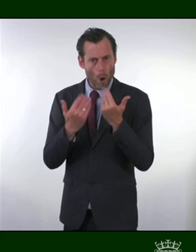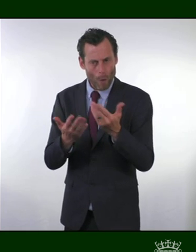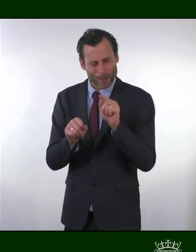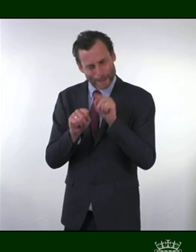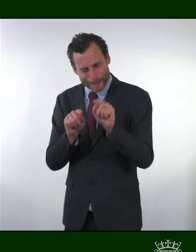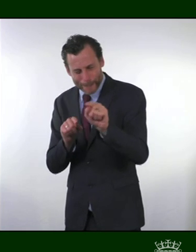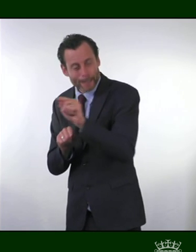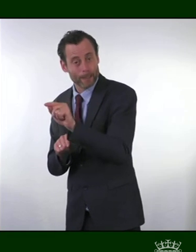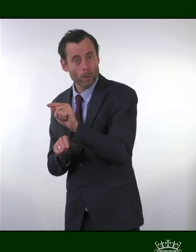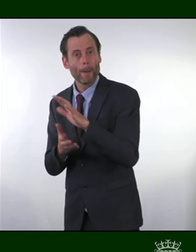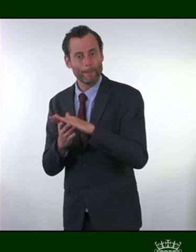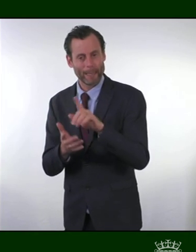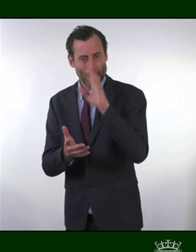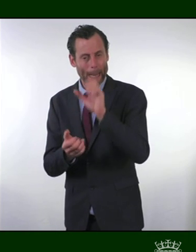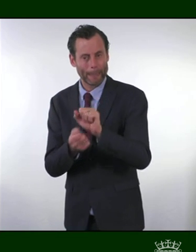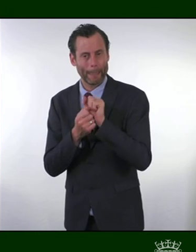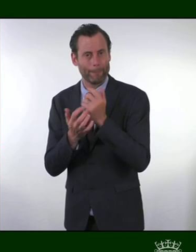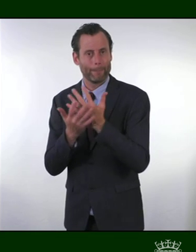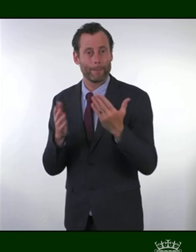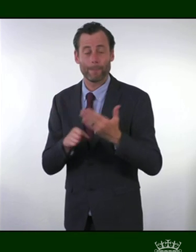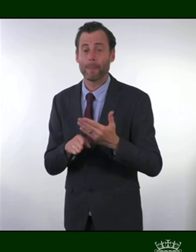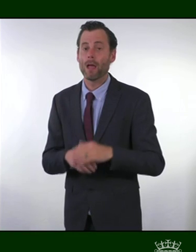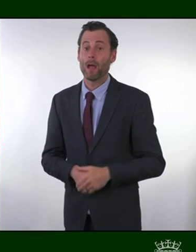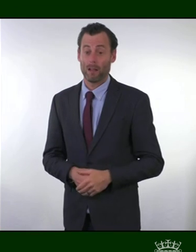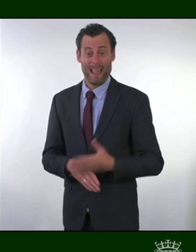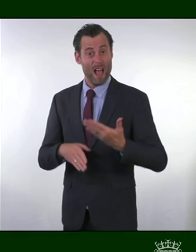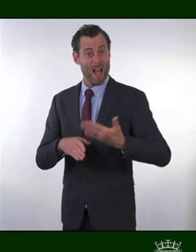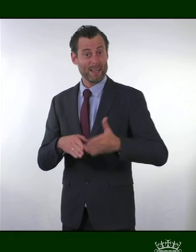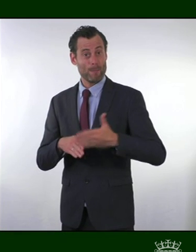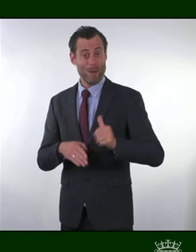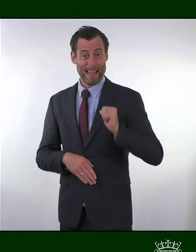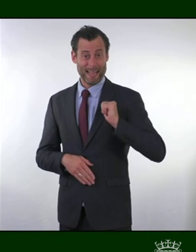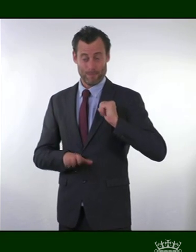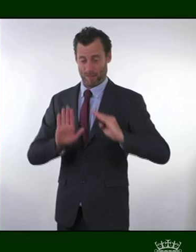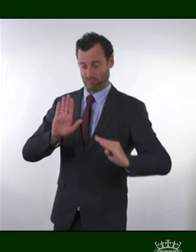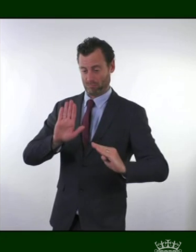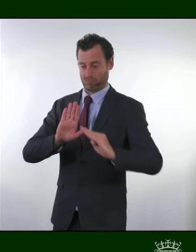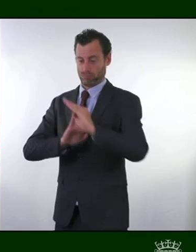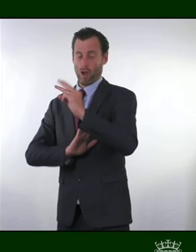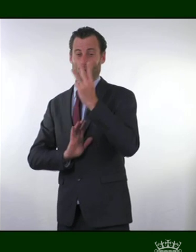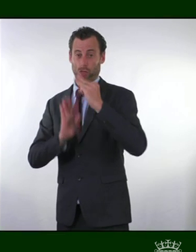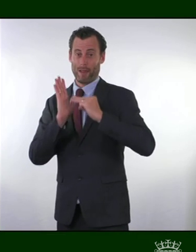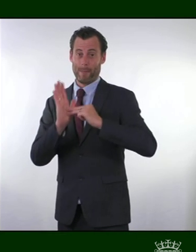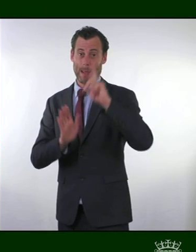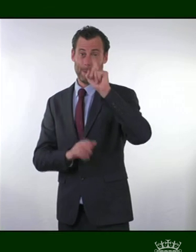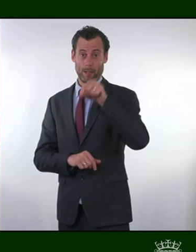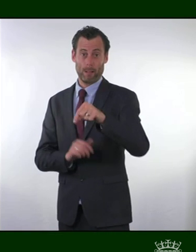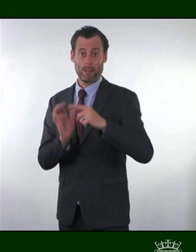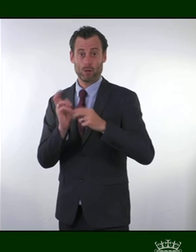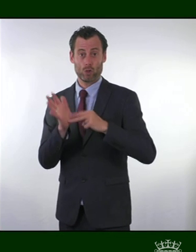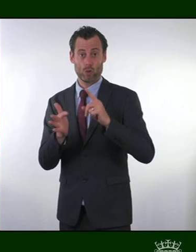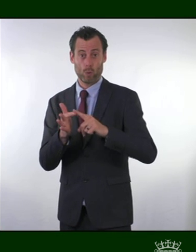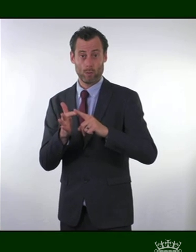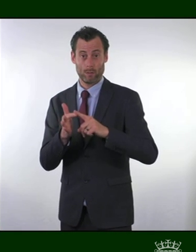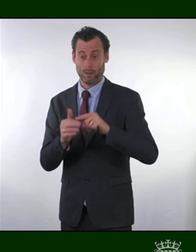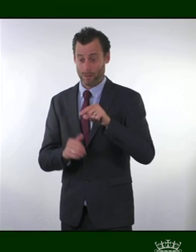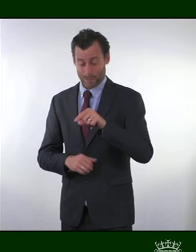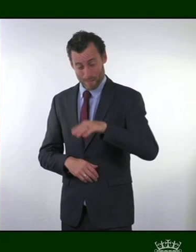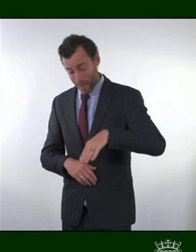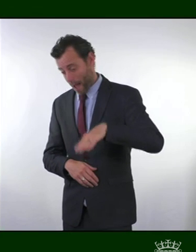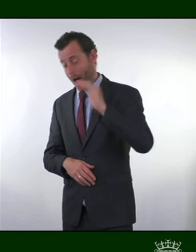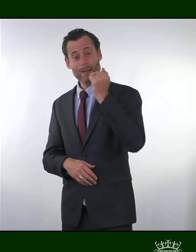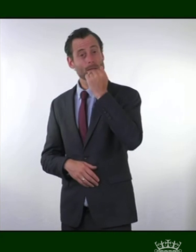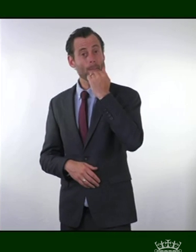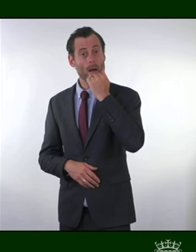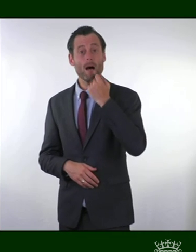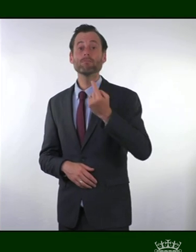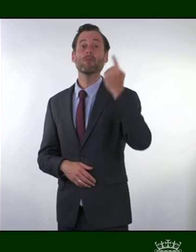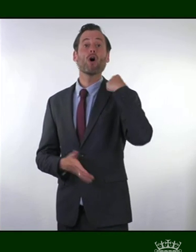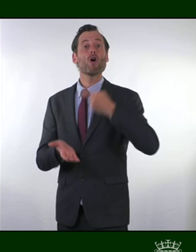The claimant count is on course to top 3 million people in June—the highest number since the previous record in 1986.